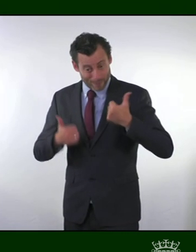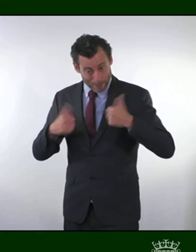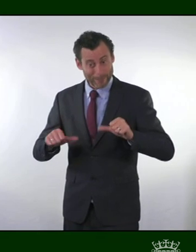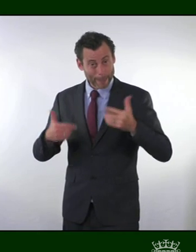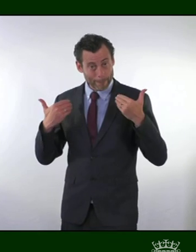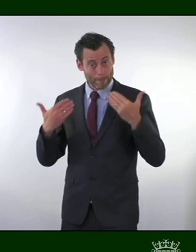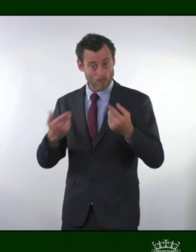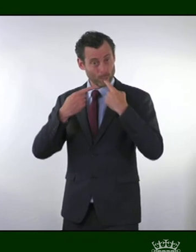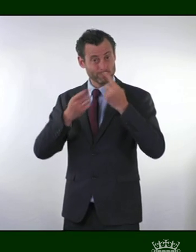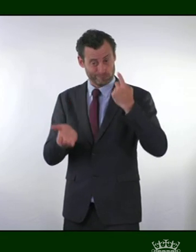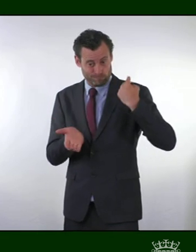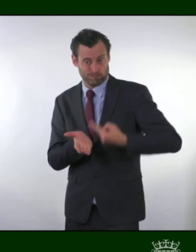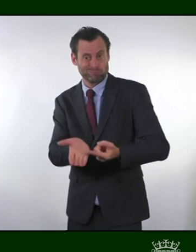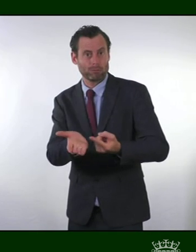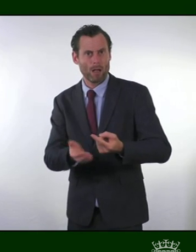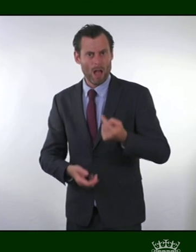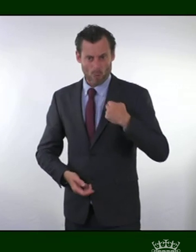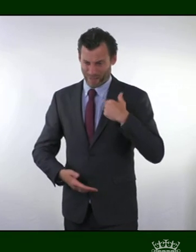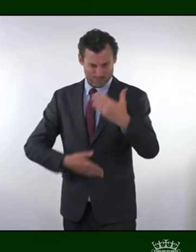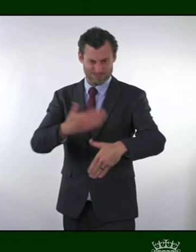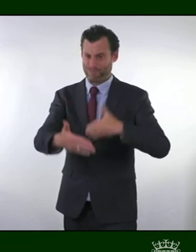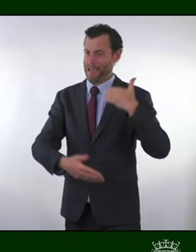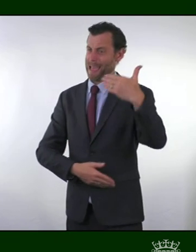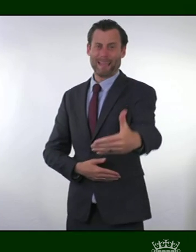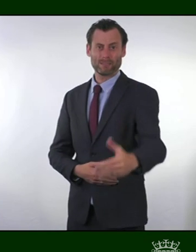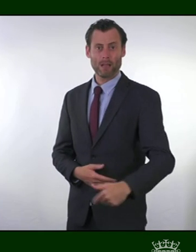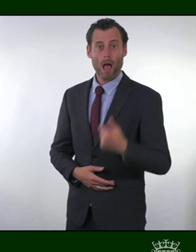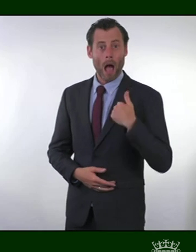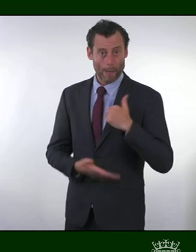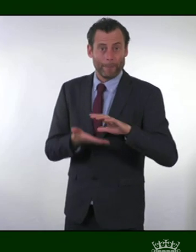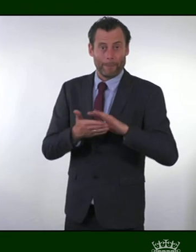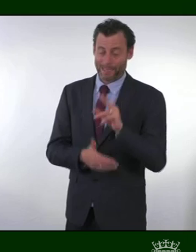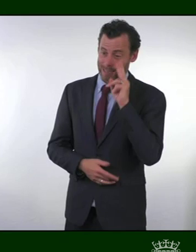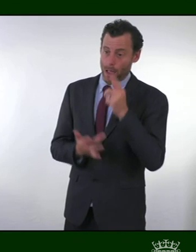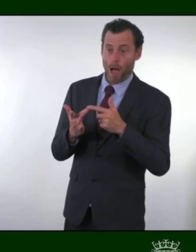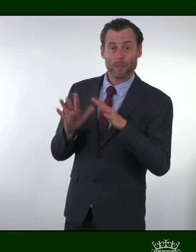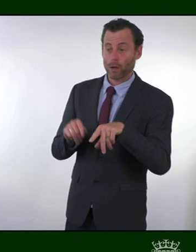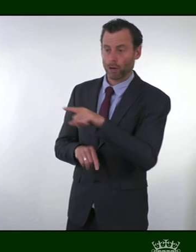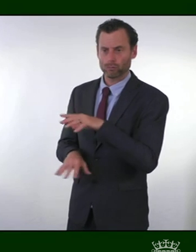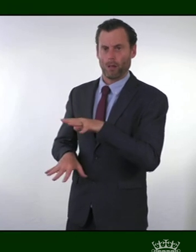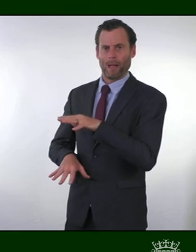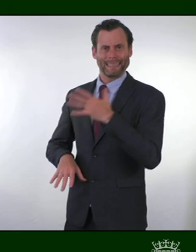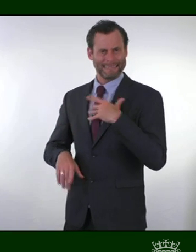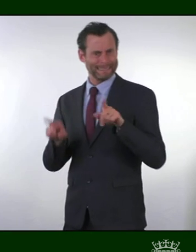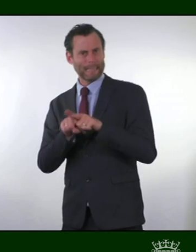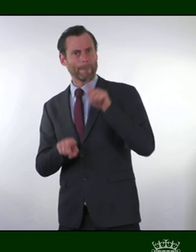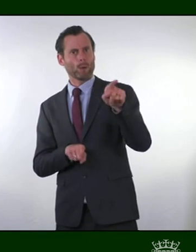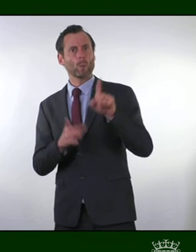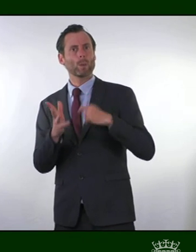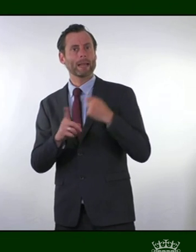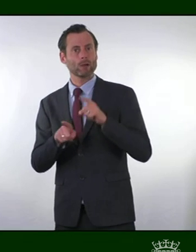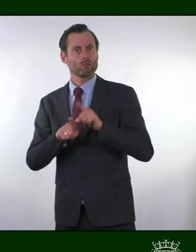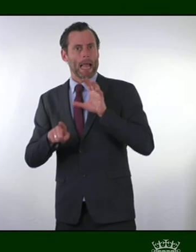I am glad that other countries are catching up. We have decarbonised faster than almost every other European country.